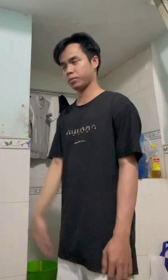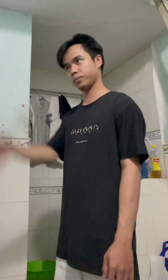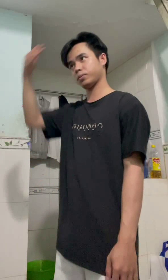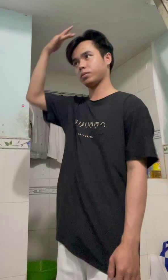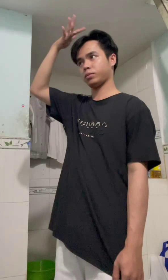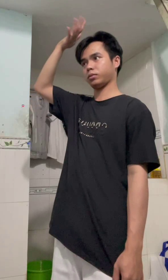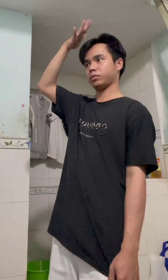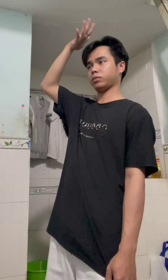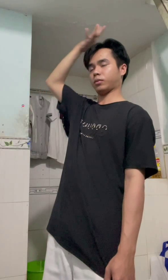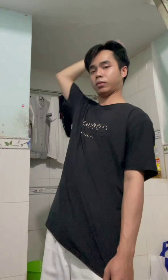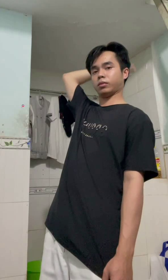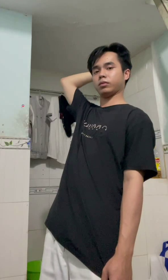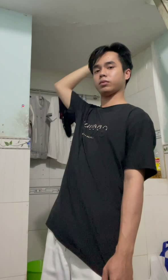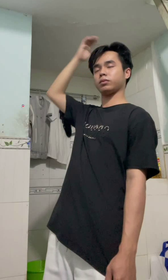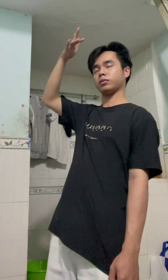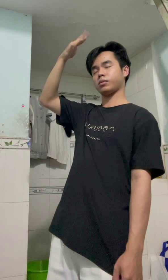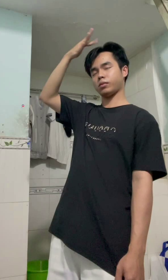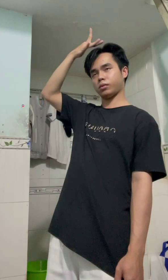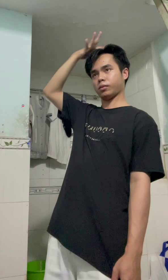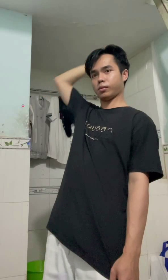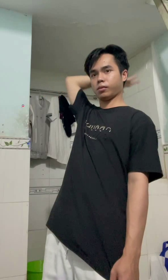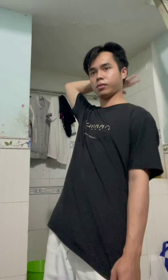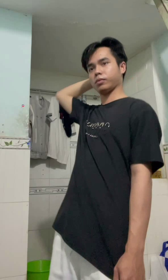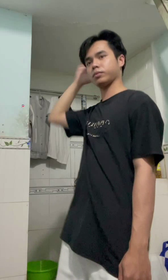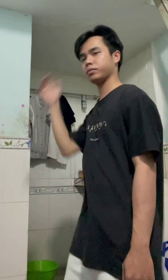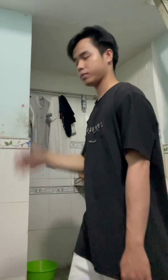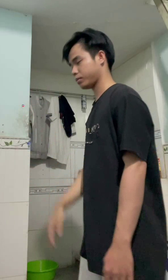vo ly